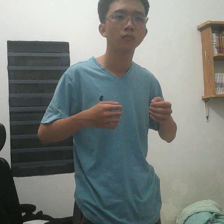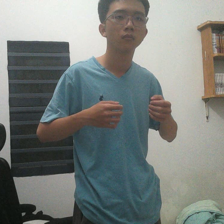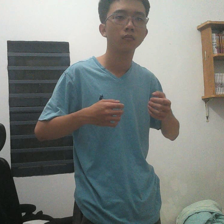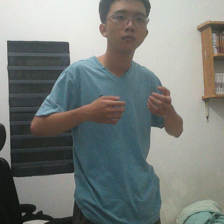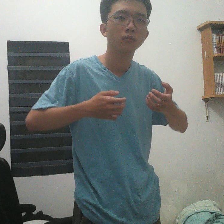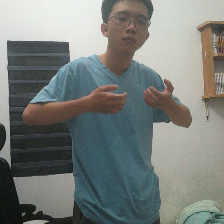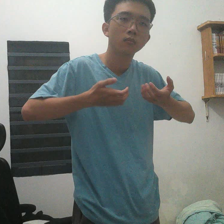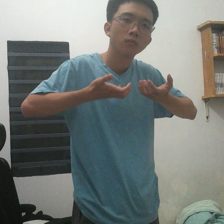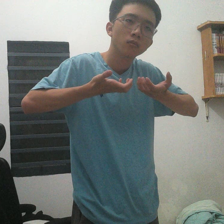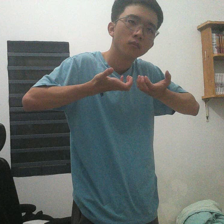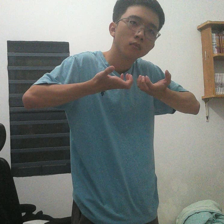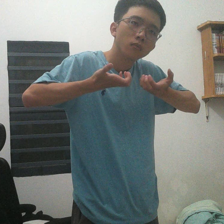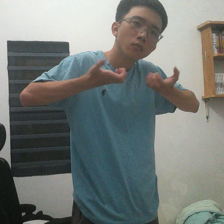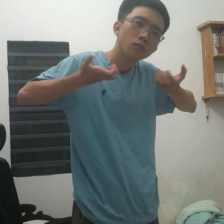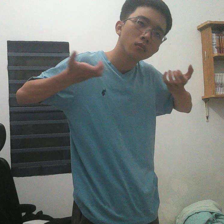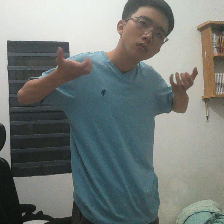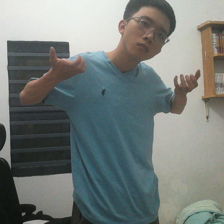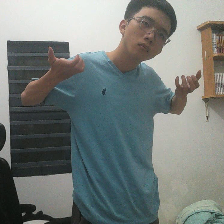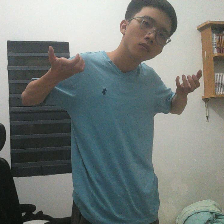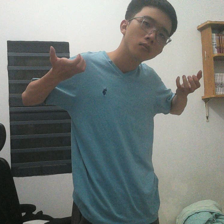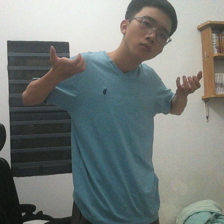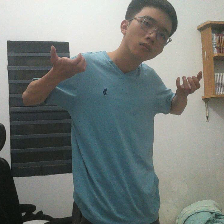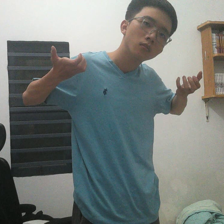chia cat